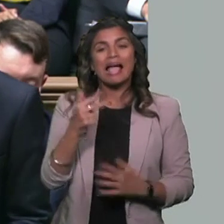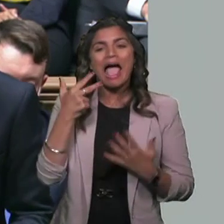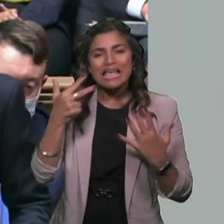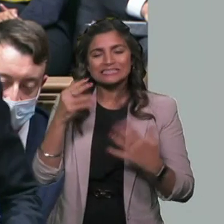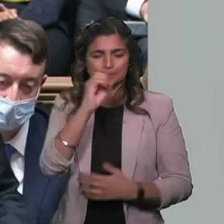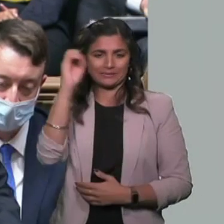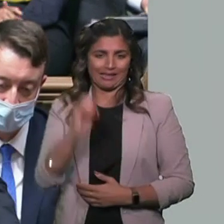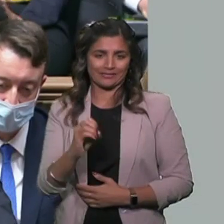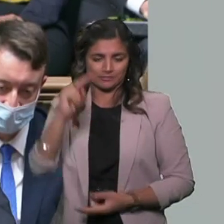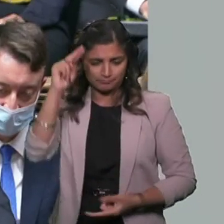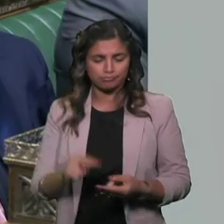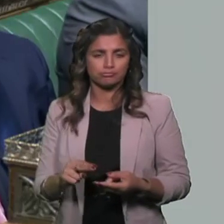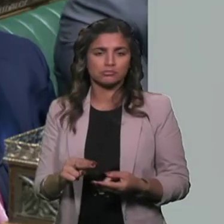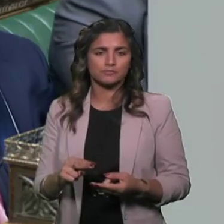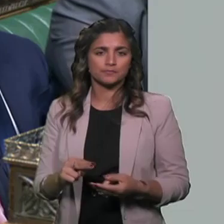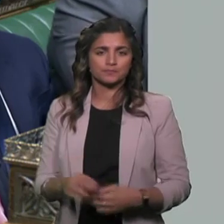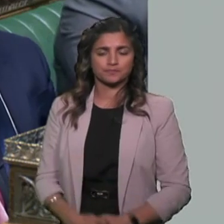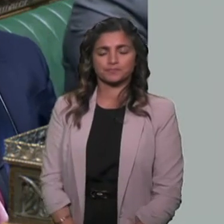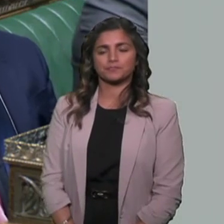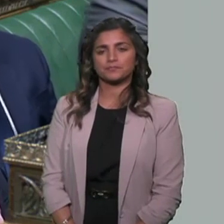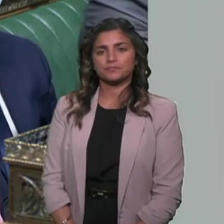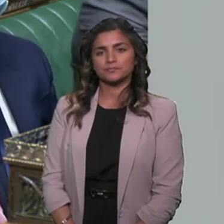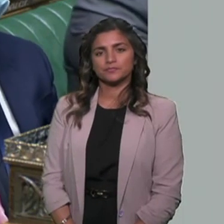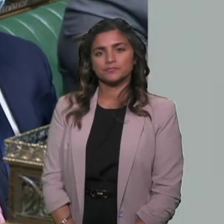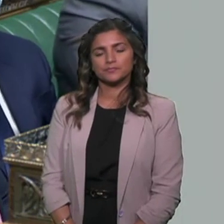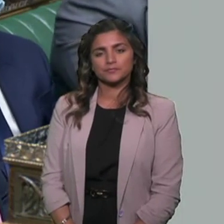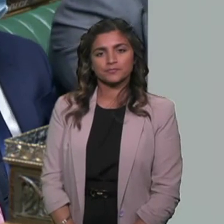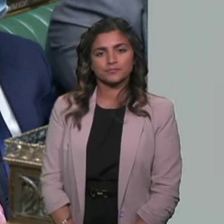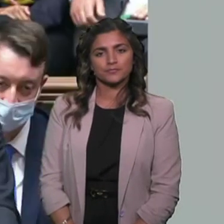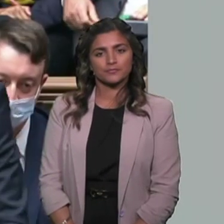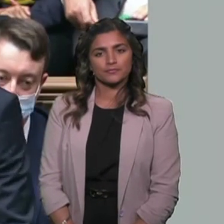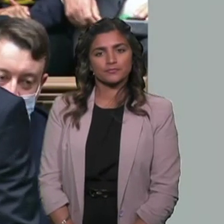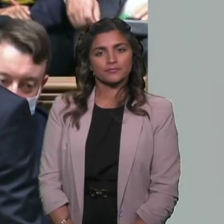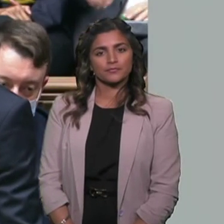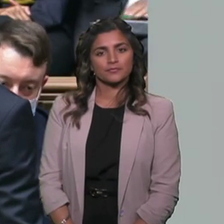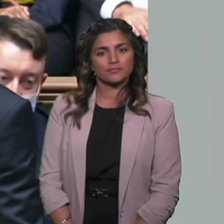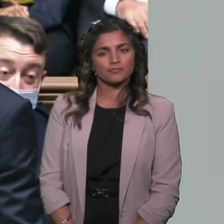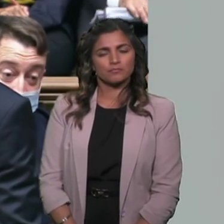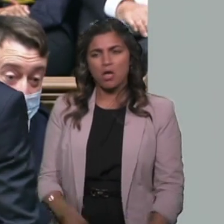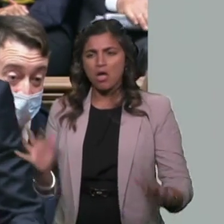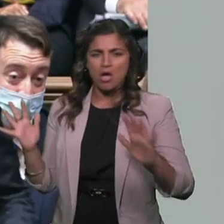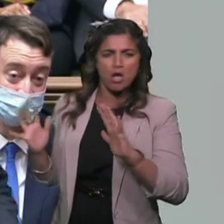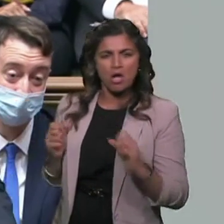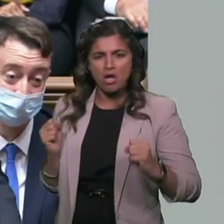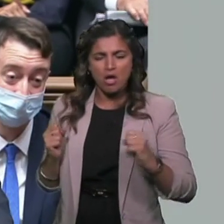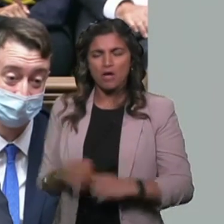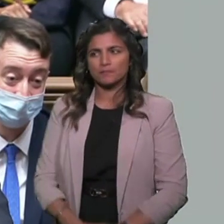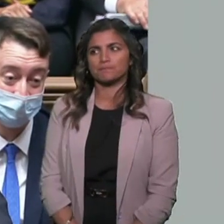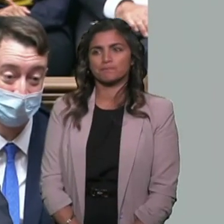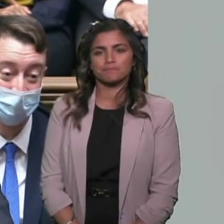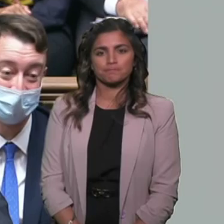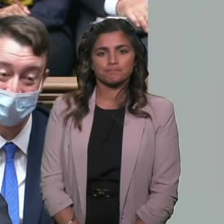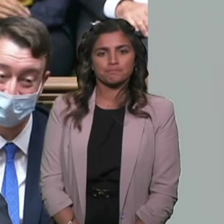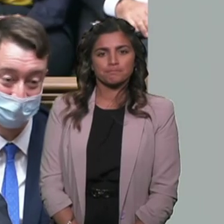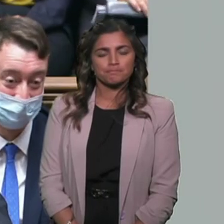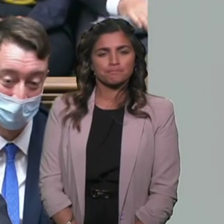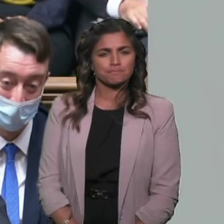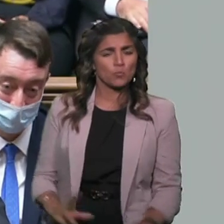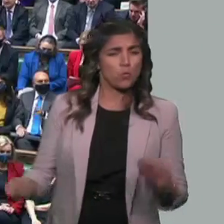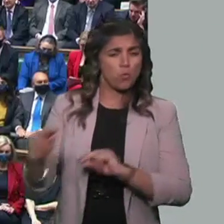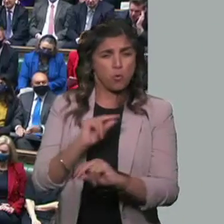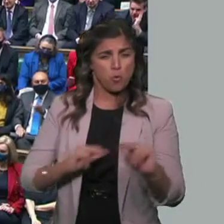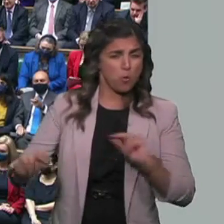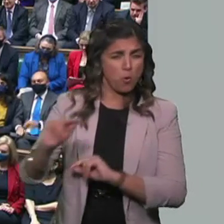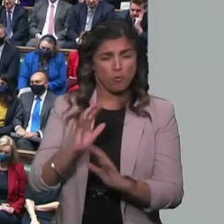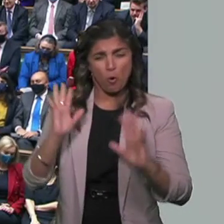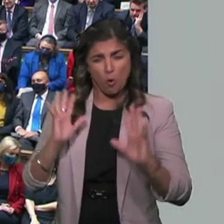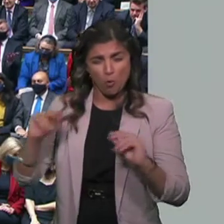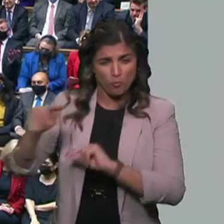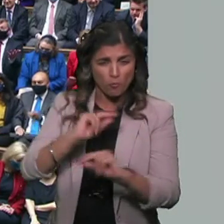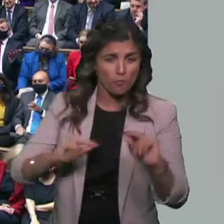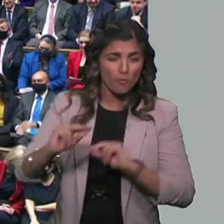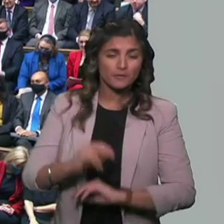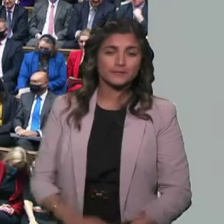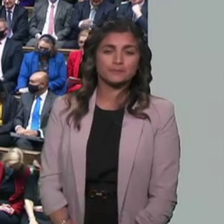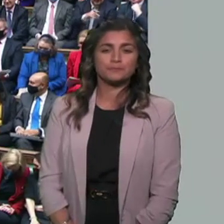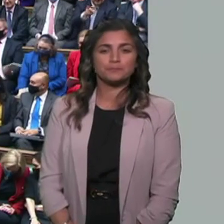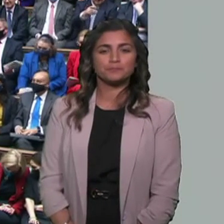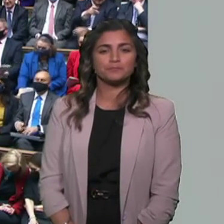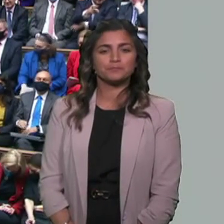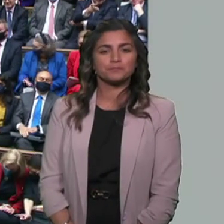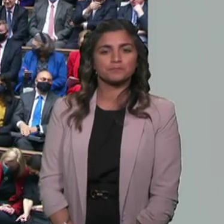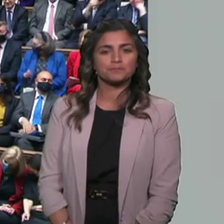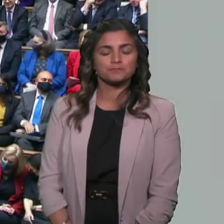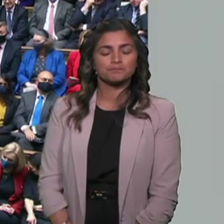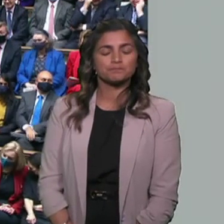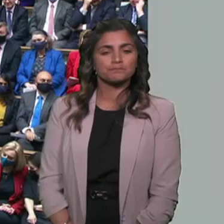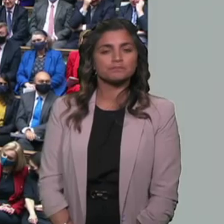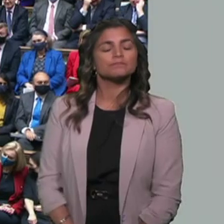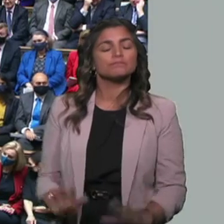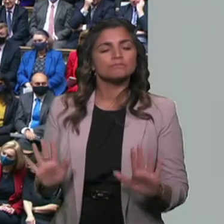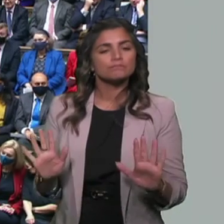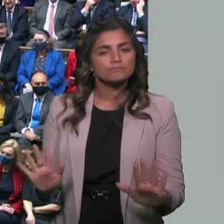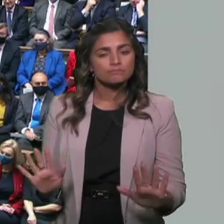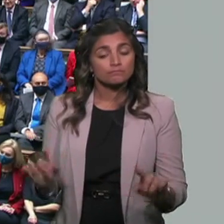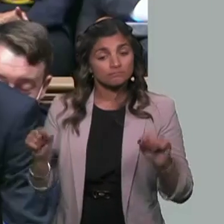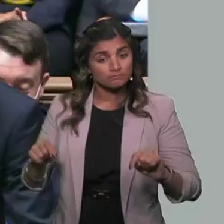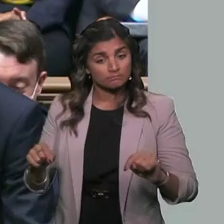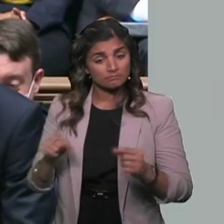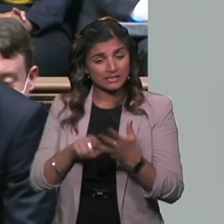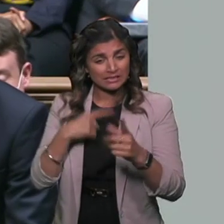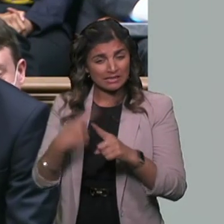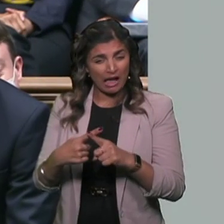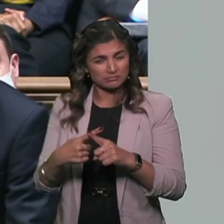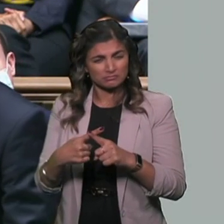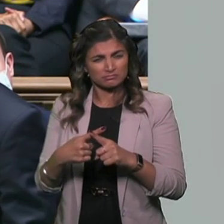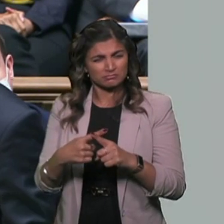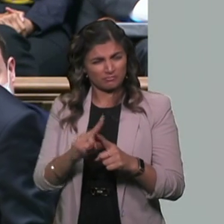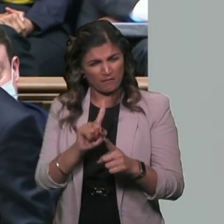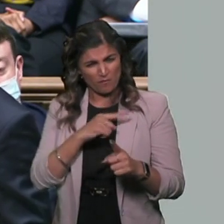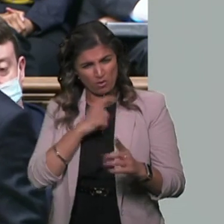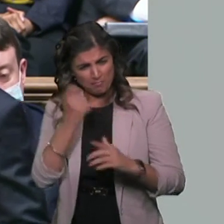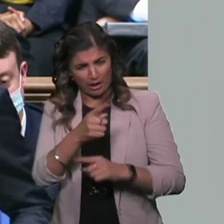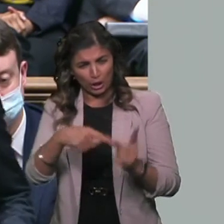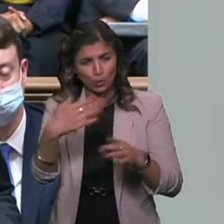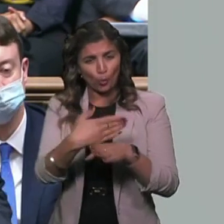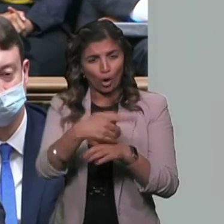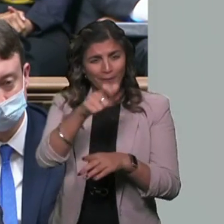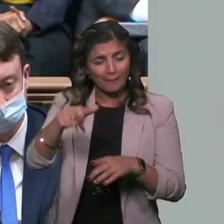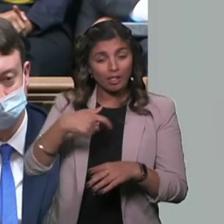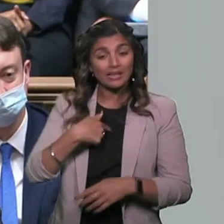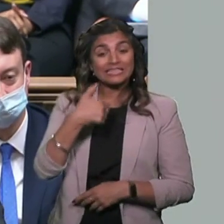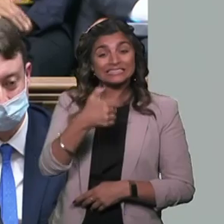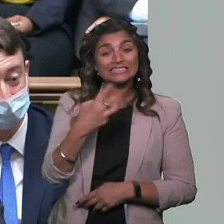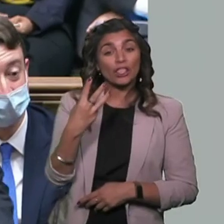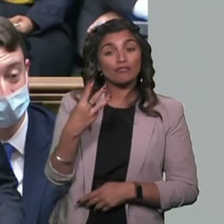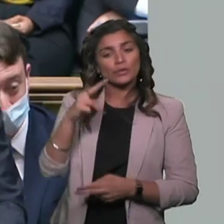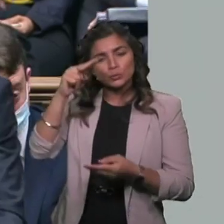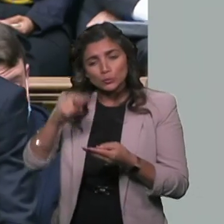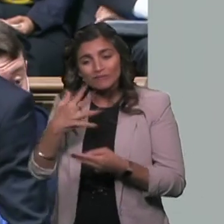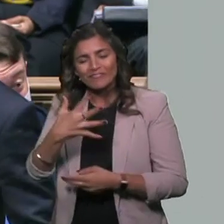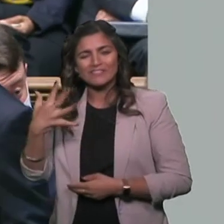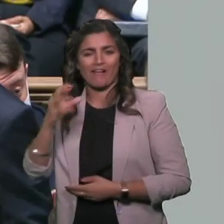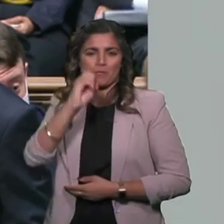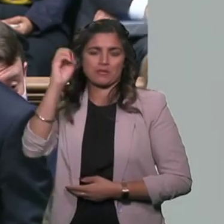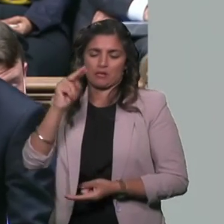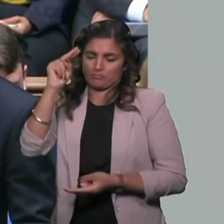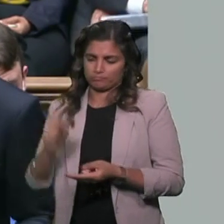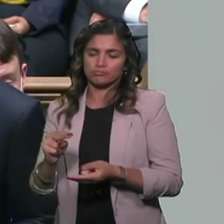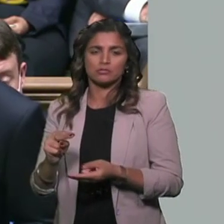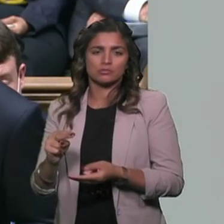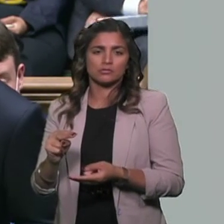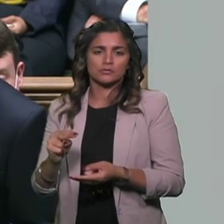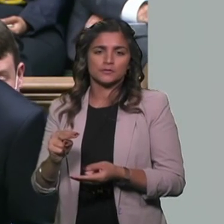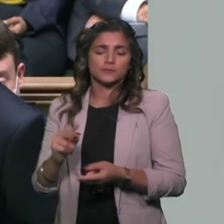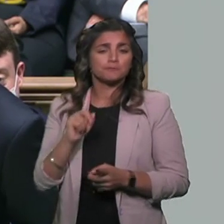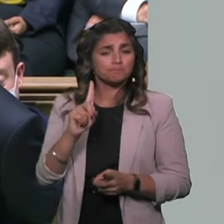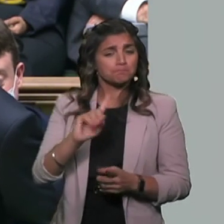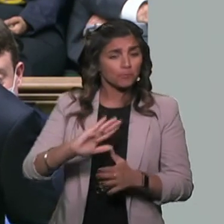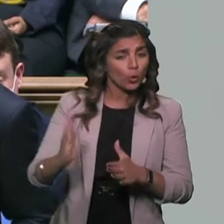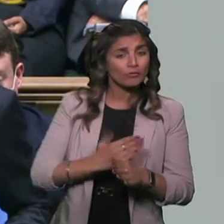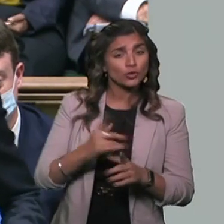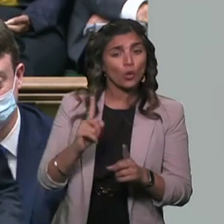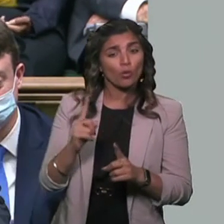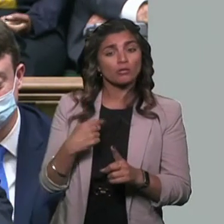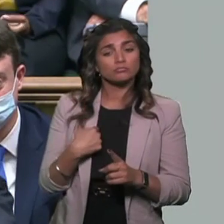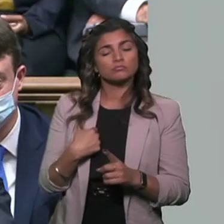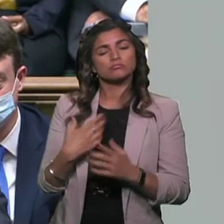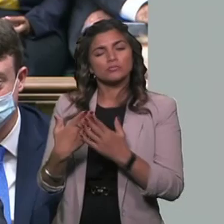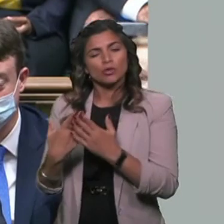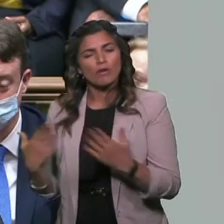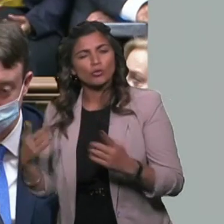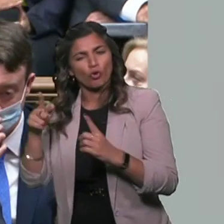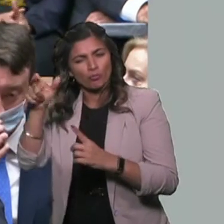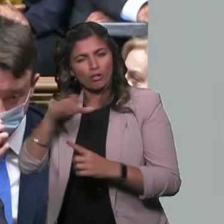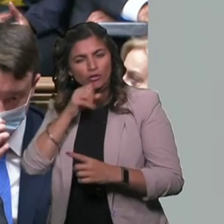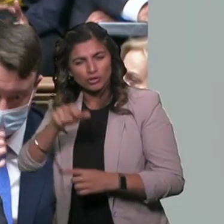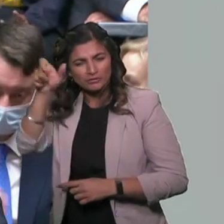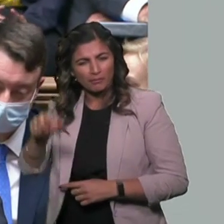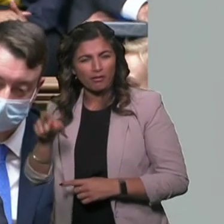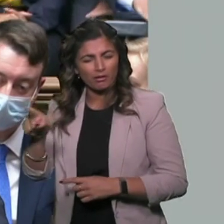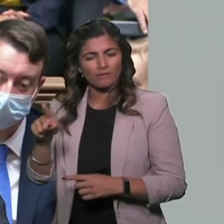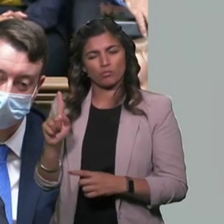This— This is a tax on working people and we are cutting it from 63% to 55%, the rate originally envisaged by my right honourable Friend the Member for Chingford and Woodford Green .